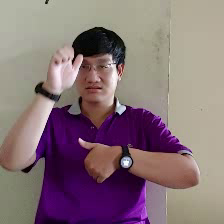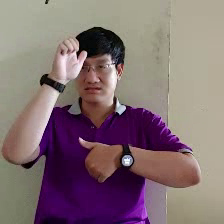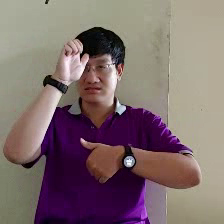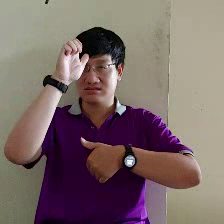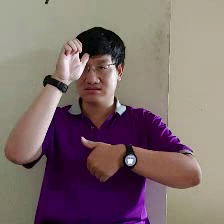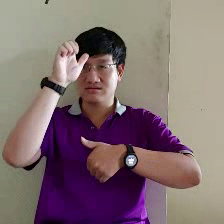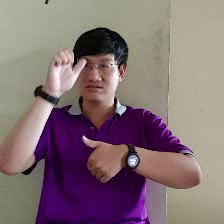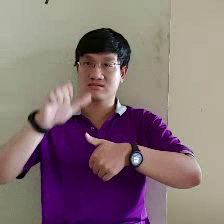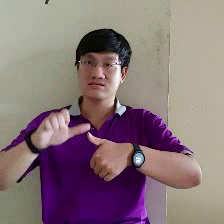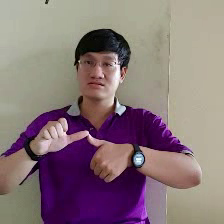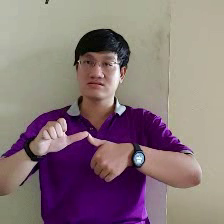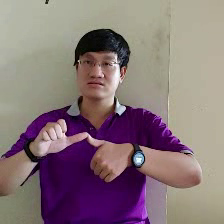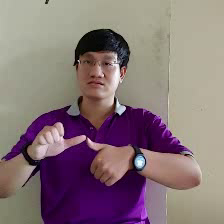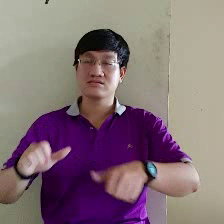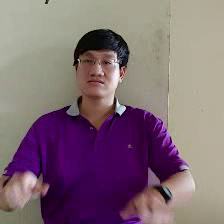Nhớ